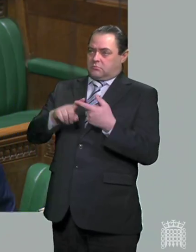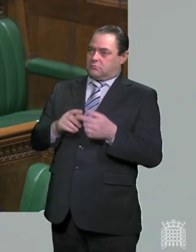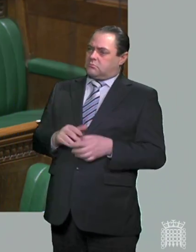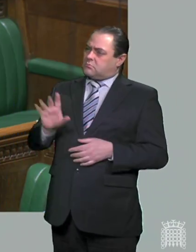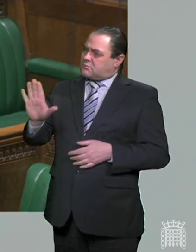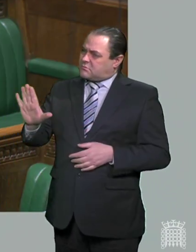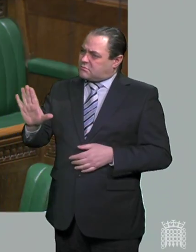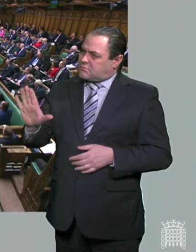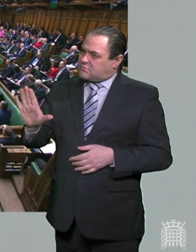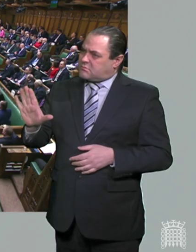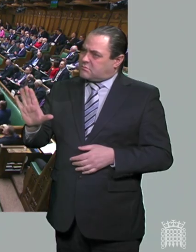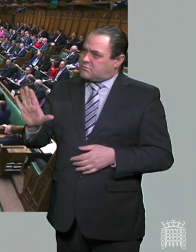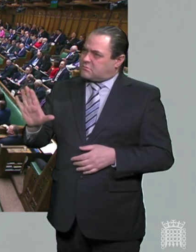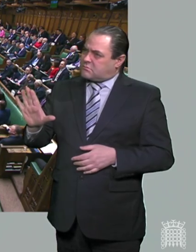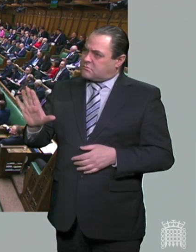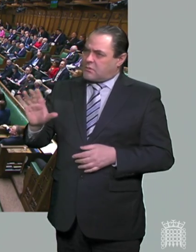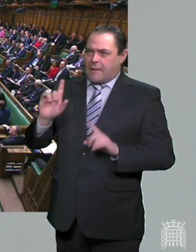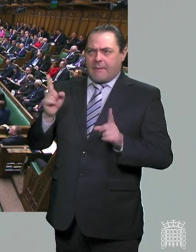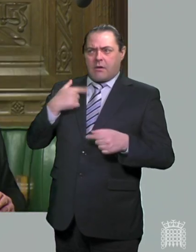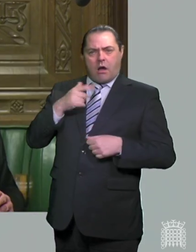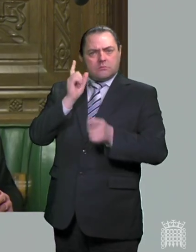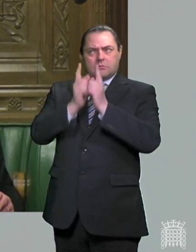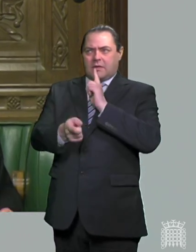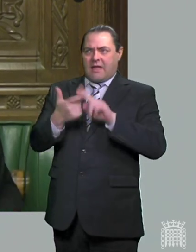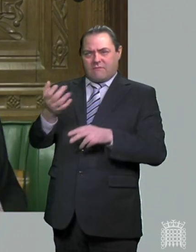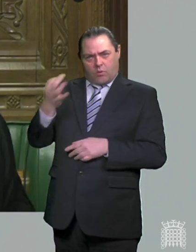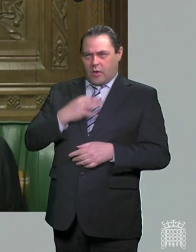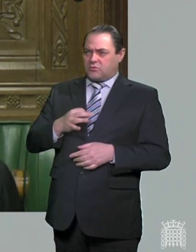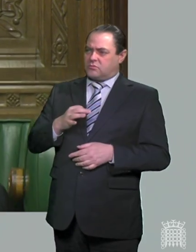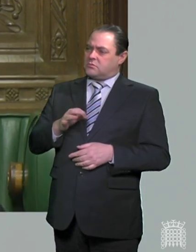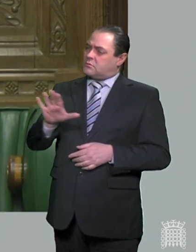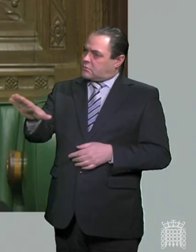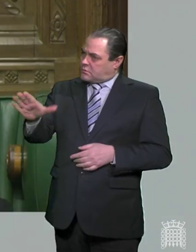Order. People cannot walk in front of a Member when he is asking his question.